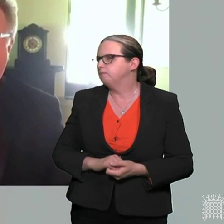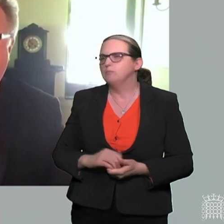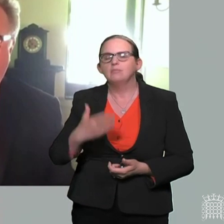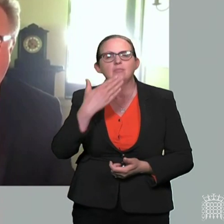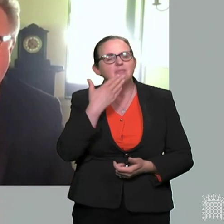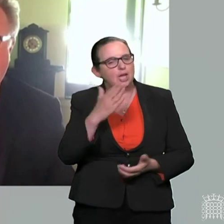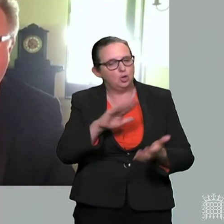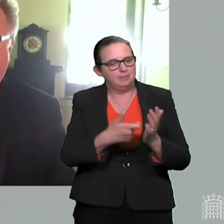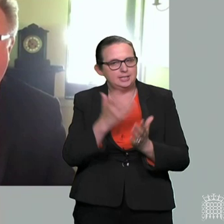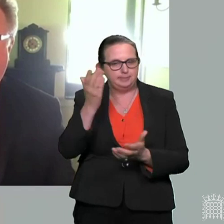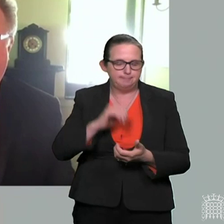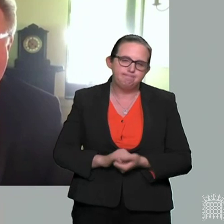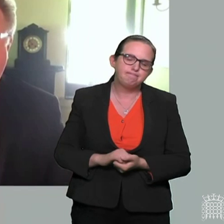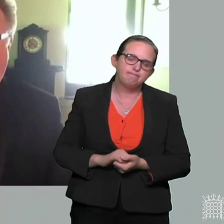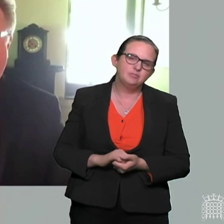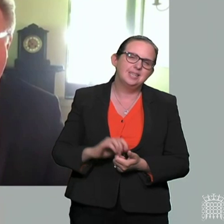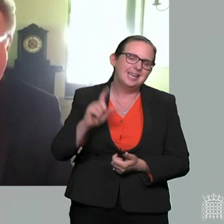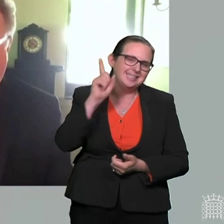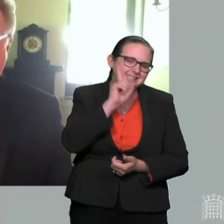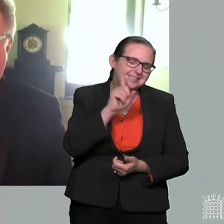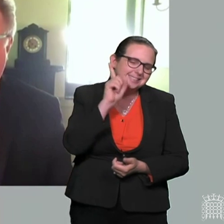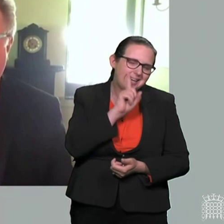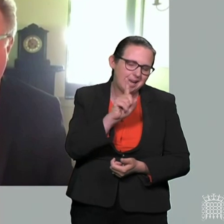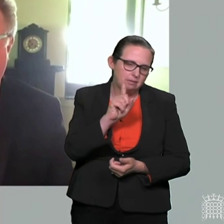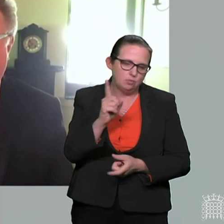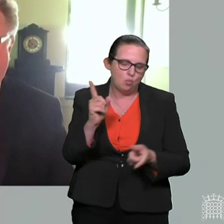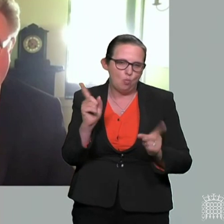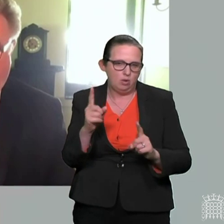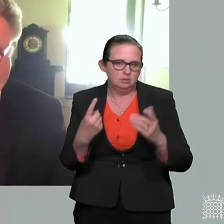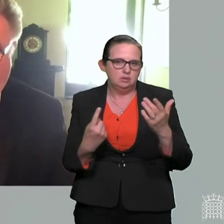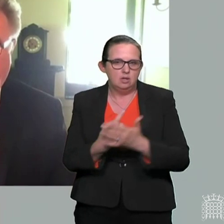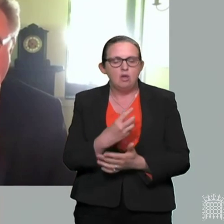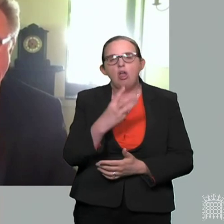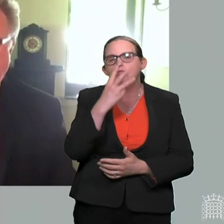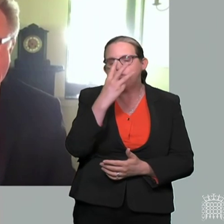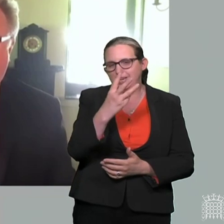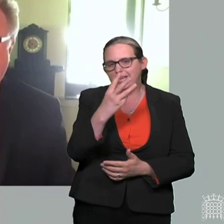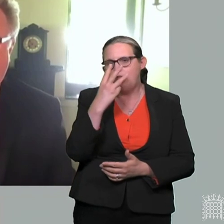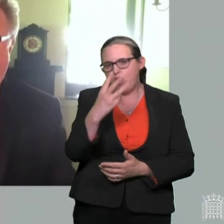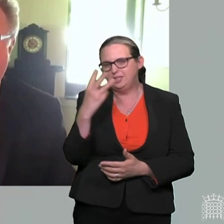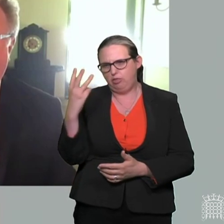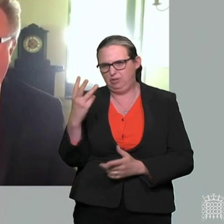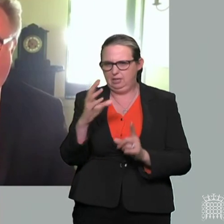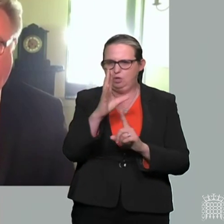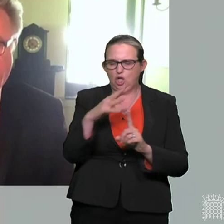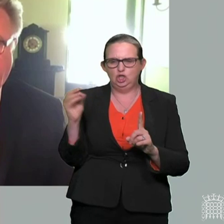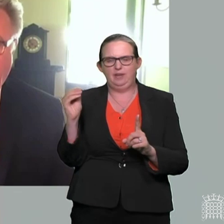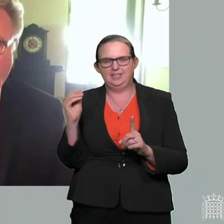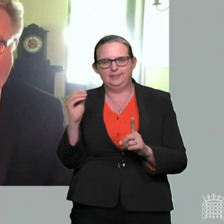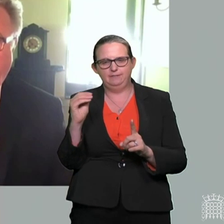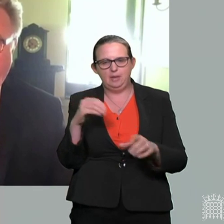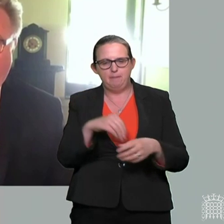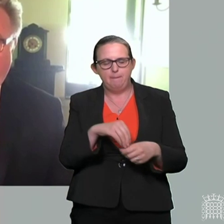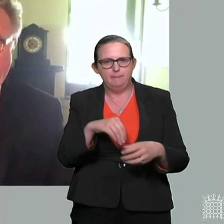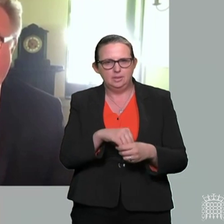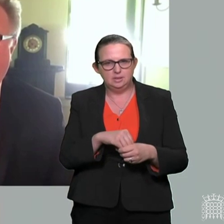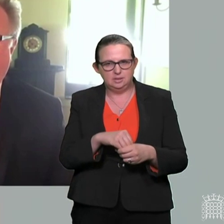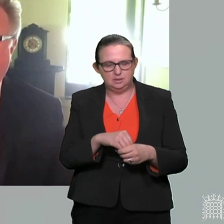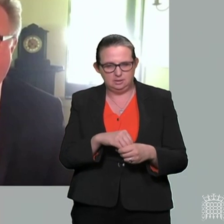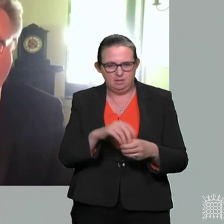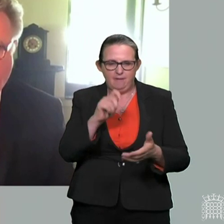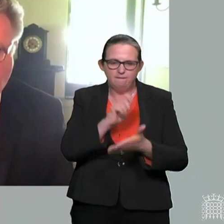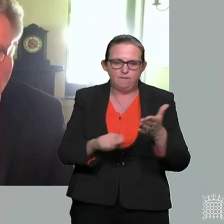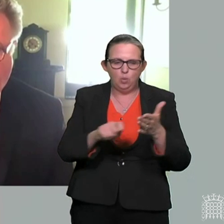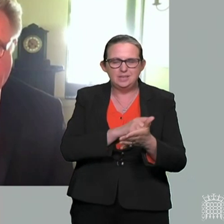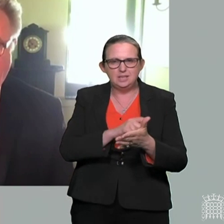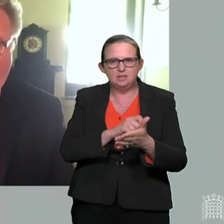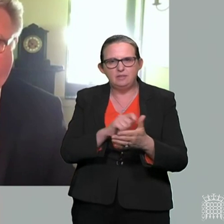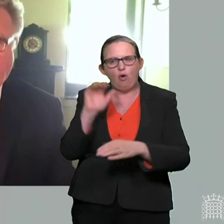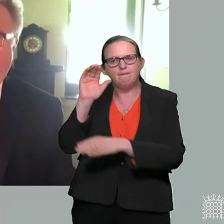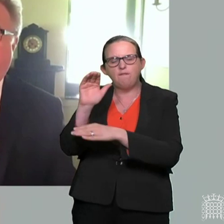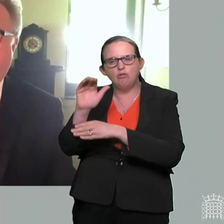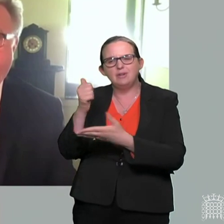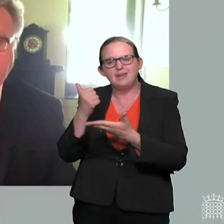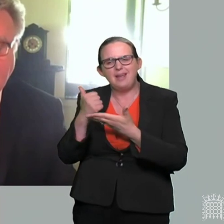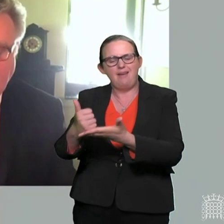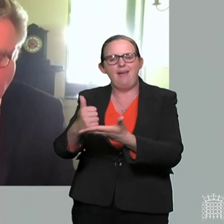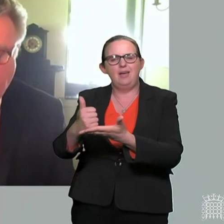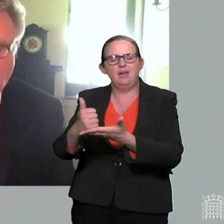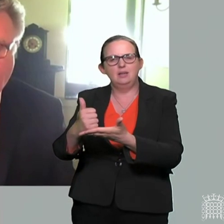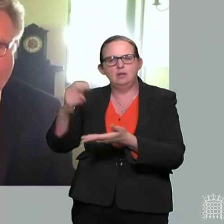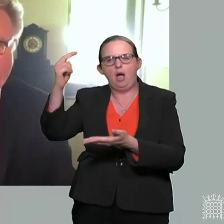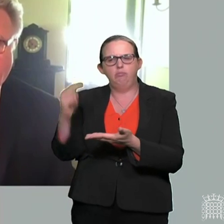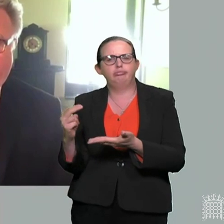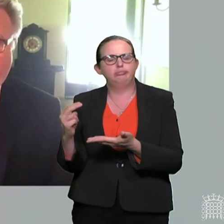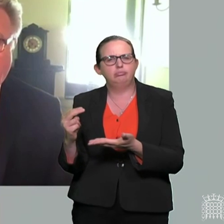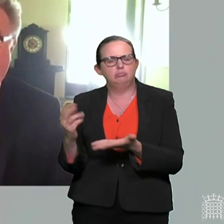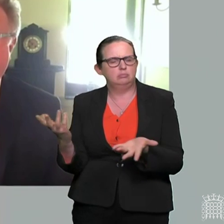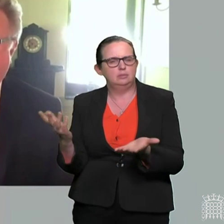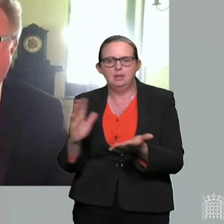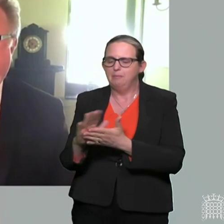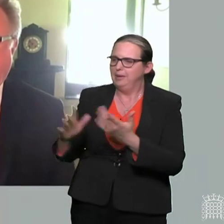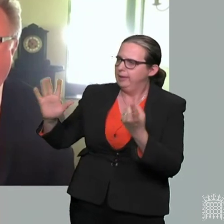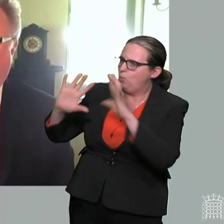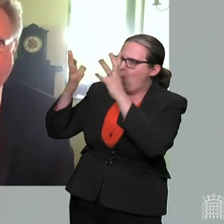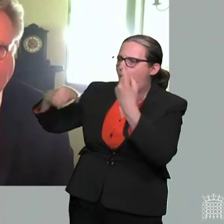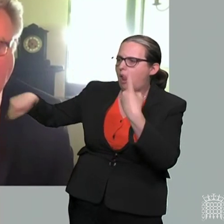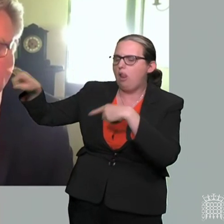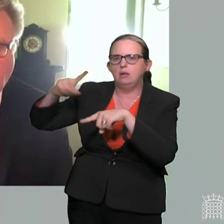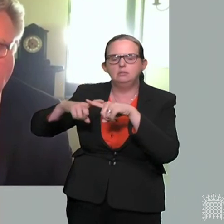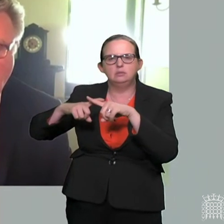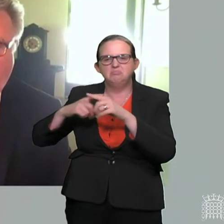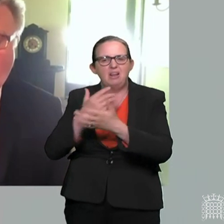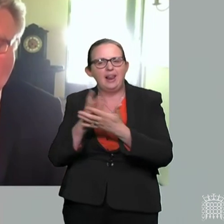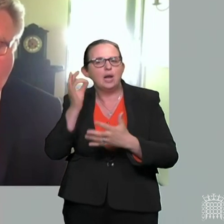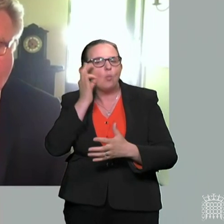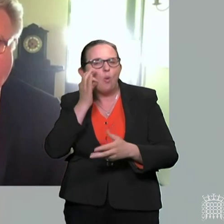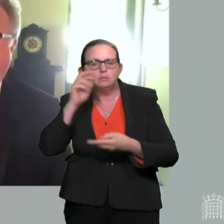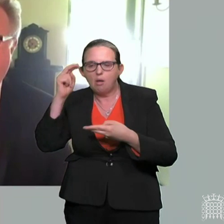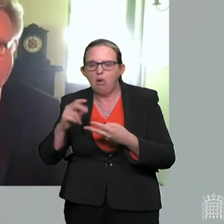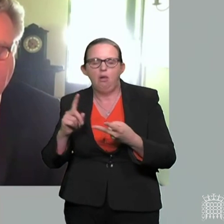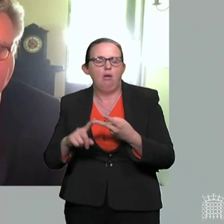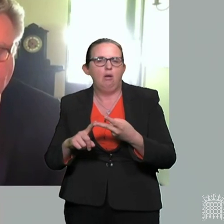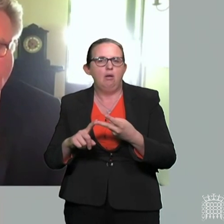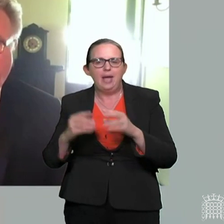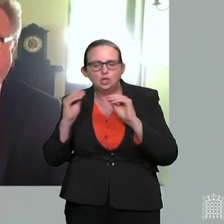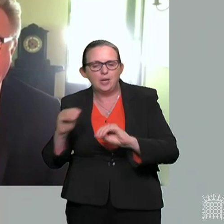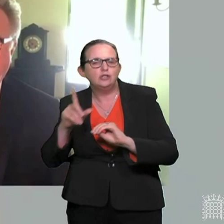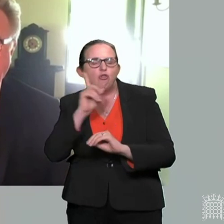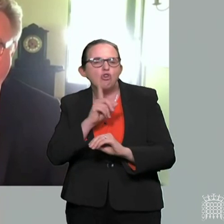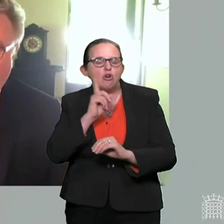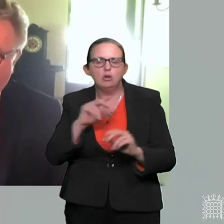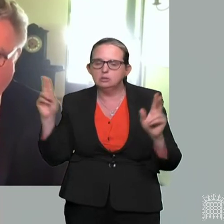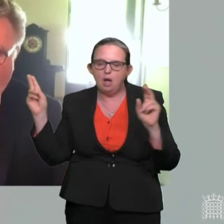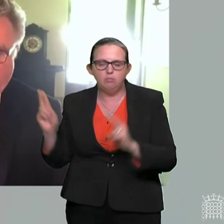Yesterday, at the Prime Minister’s instigation, 333 Conservative Members of this House, including some of its wealthiest, voted to deprive some of the world’s poorest children of clean water, while education for girls programmes that we guaranteed will be slashed, and polio eradication schemes too.